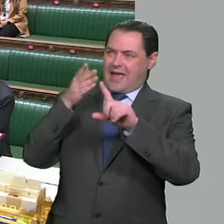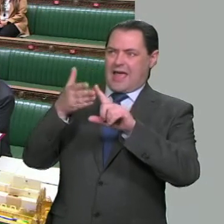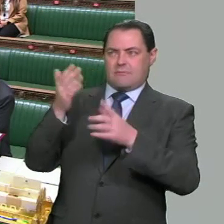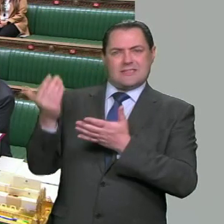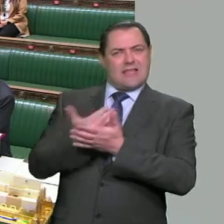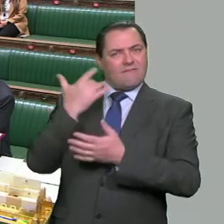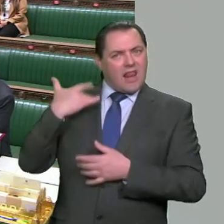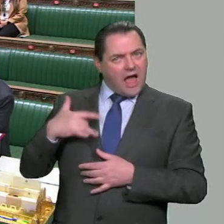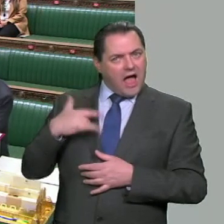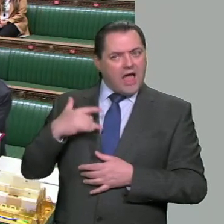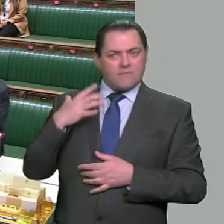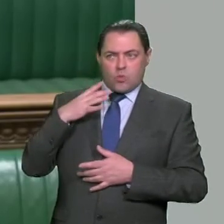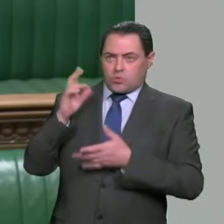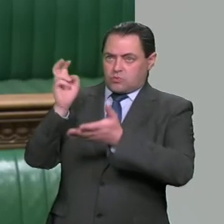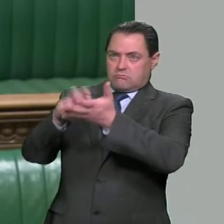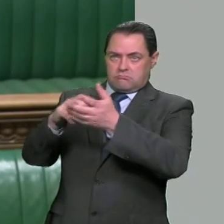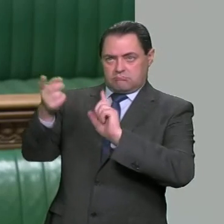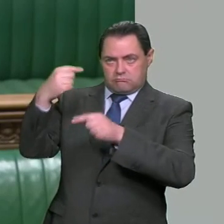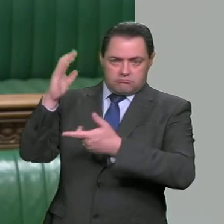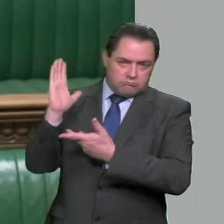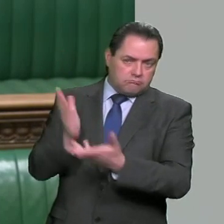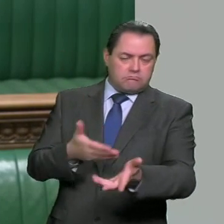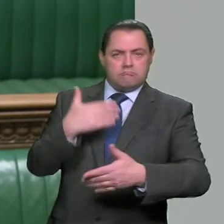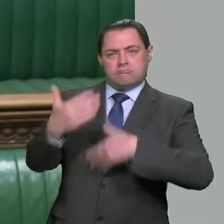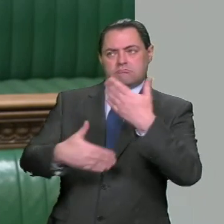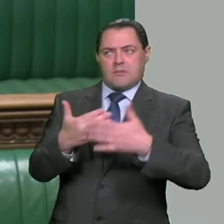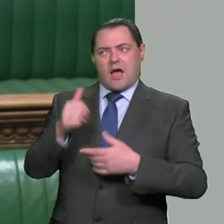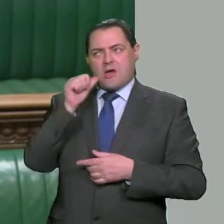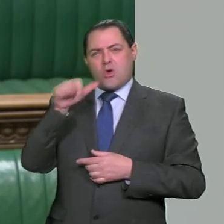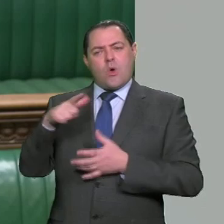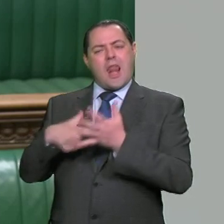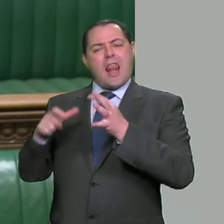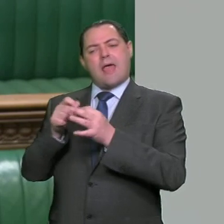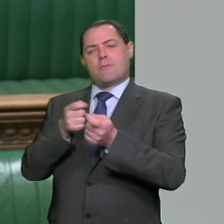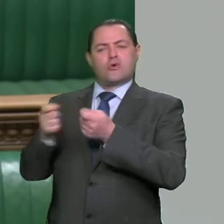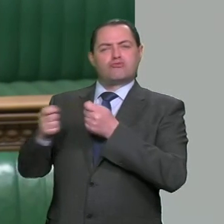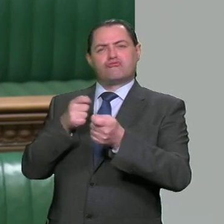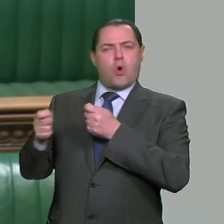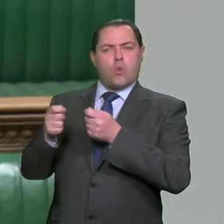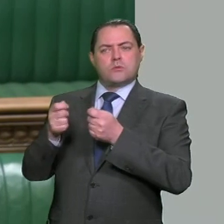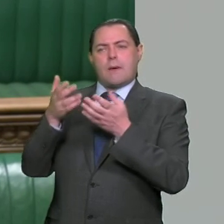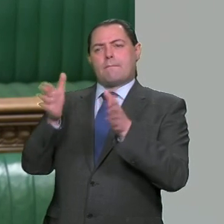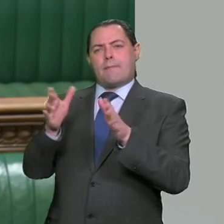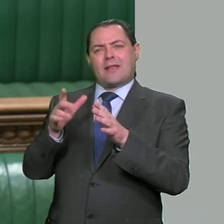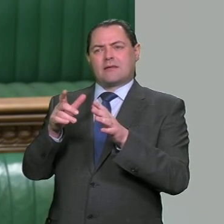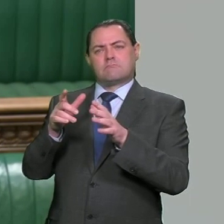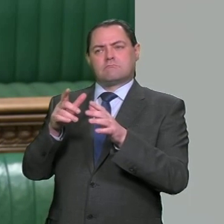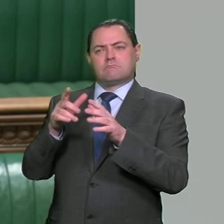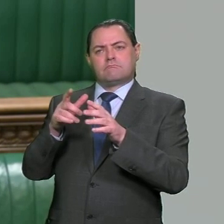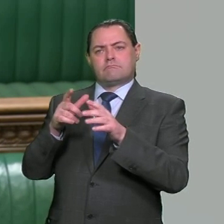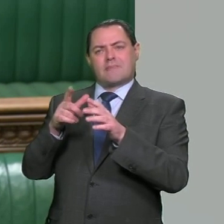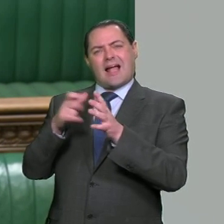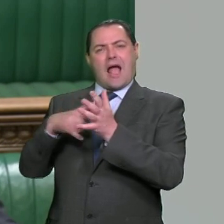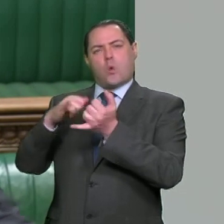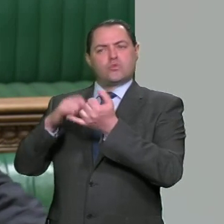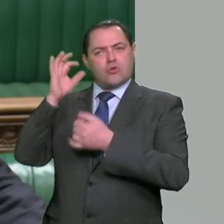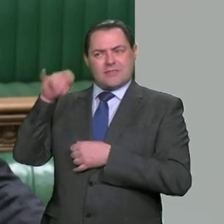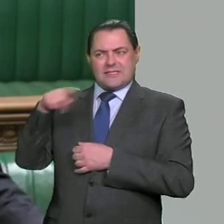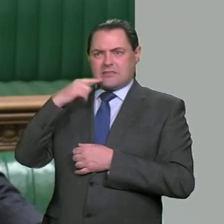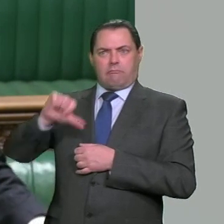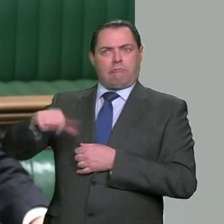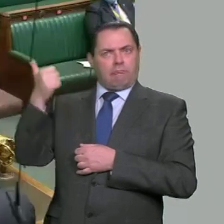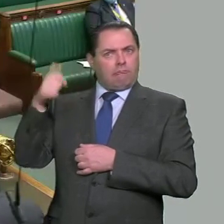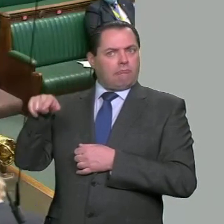to roll out a ventilator-procurement process that the Labour-controlled Public Accounts Committee itself said was a benchmark for procurement